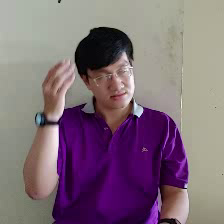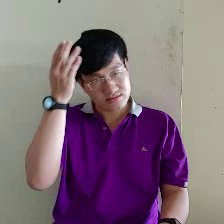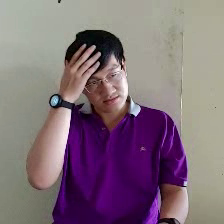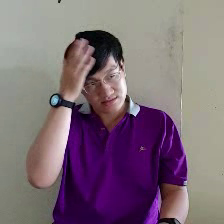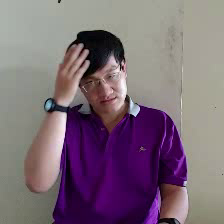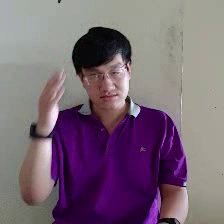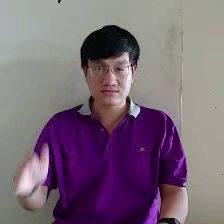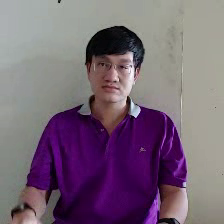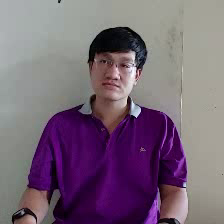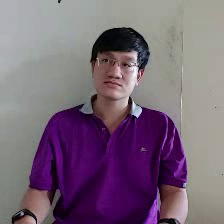Biết